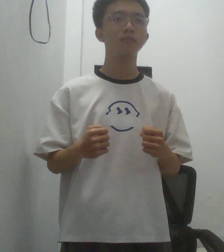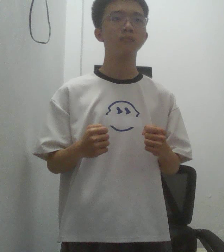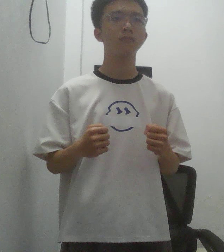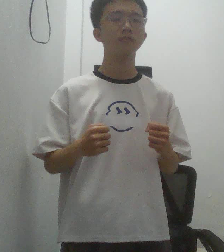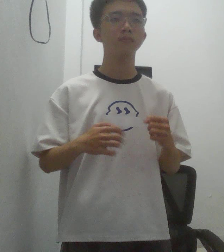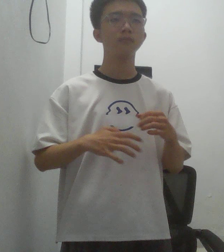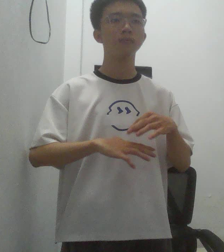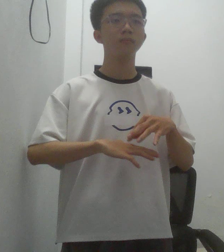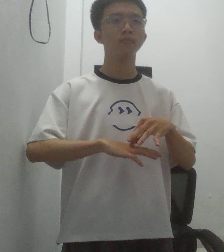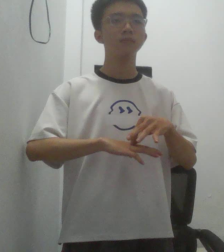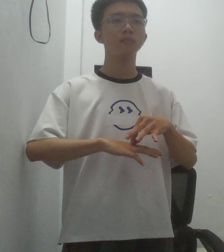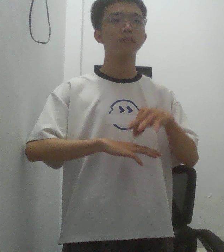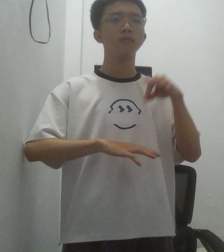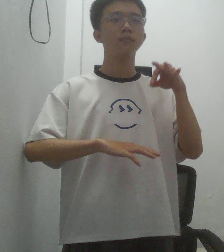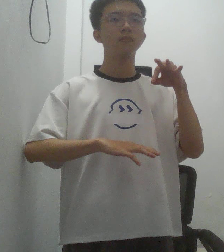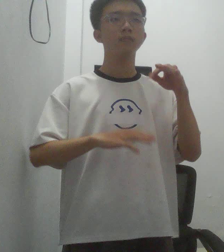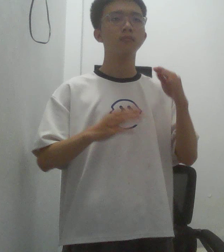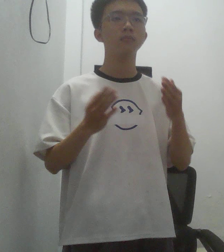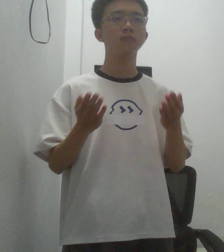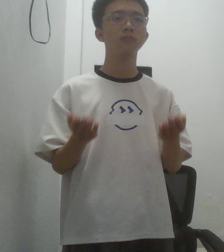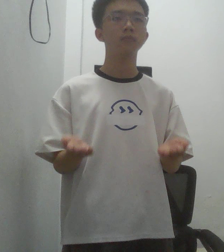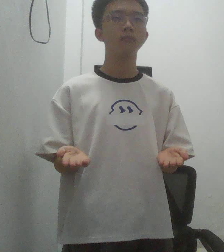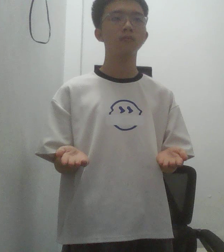tuan nay